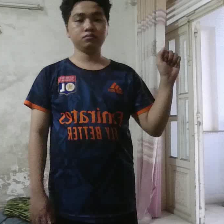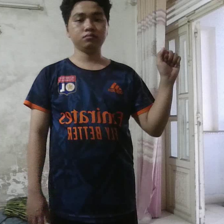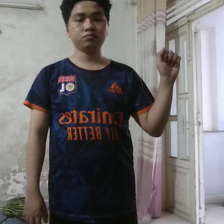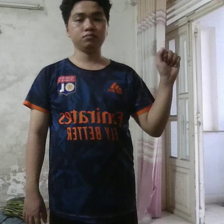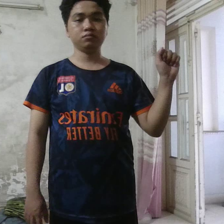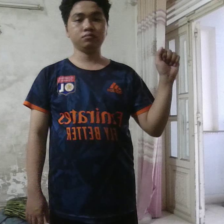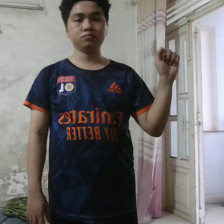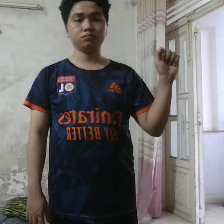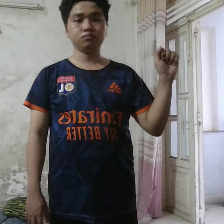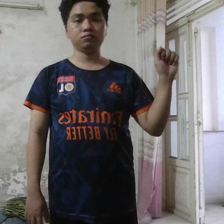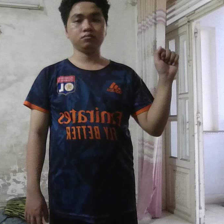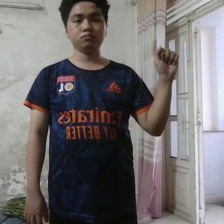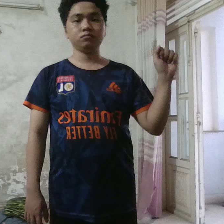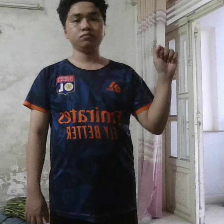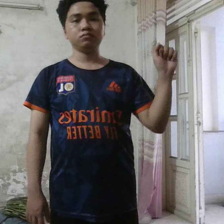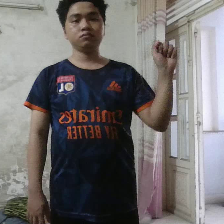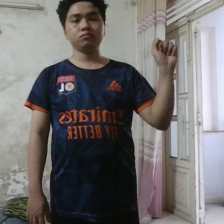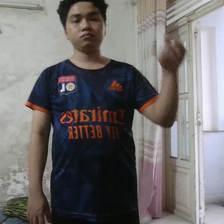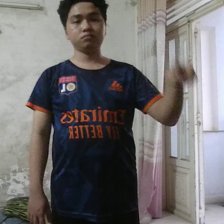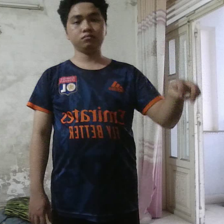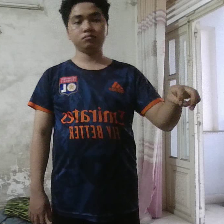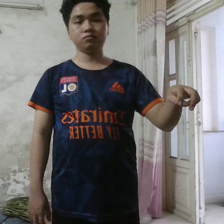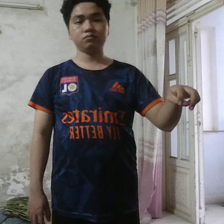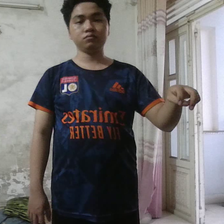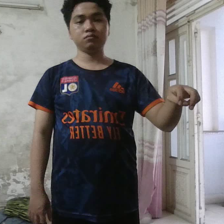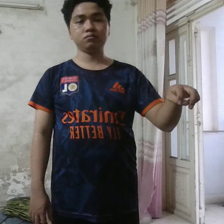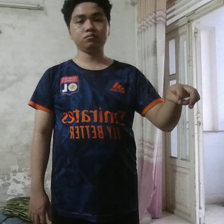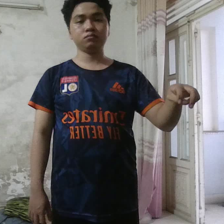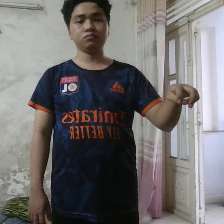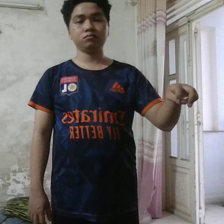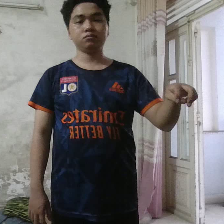â